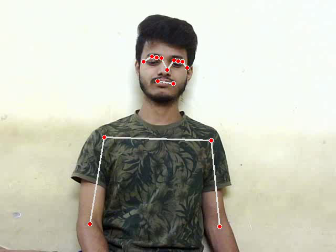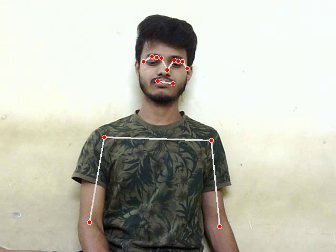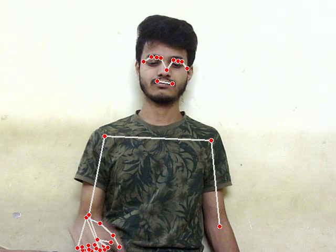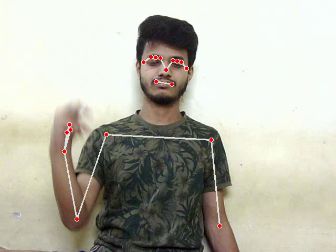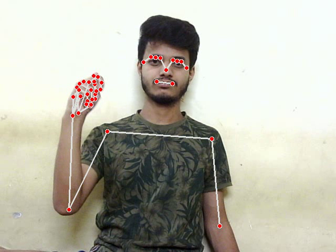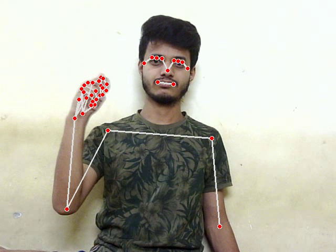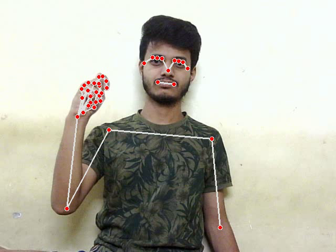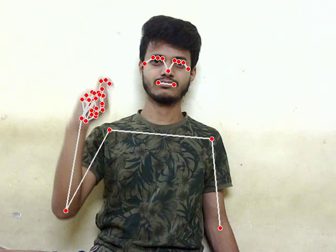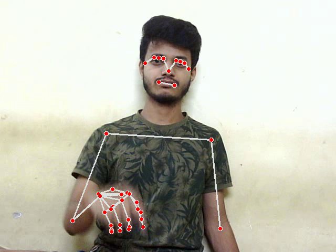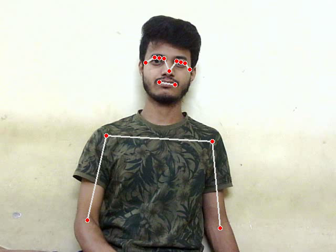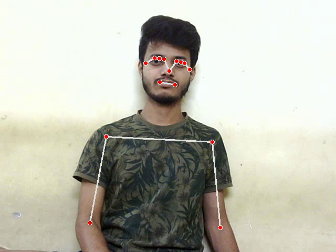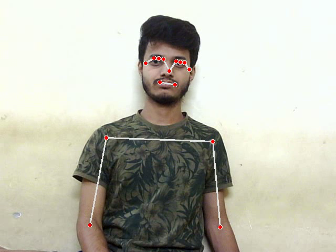bathroom